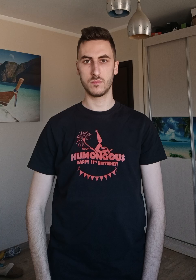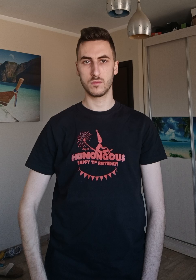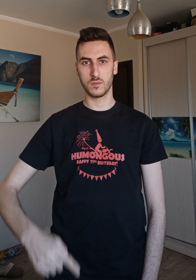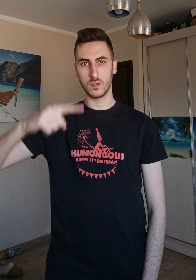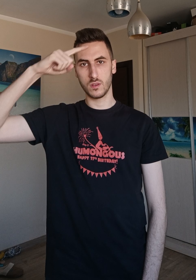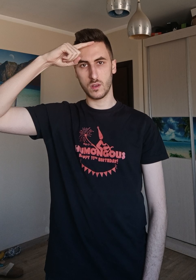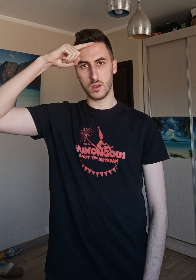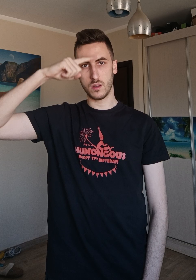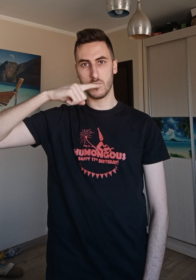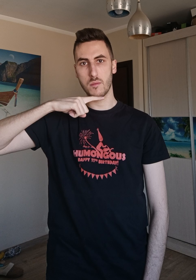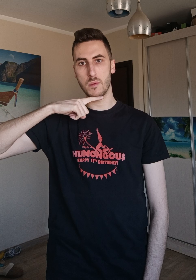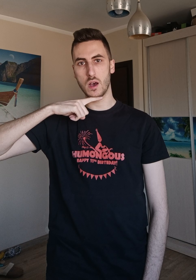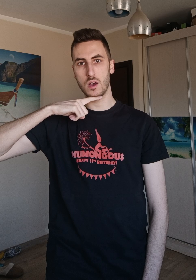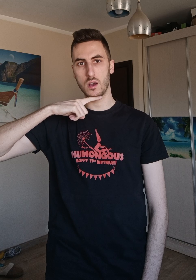אבא